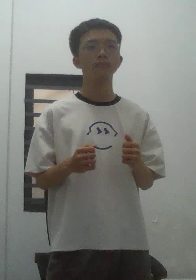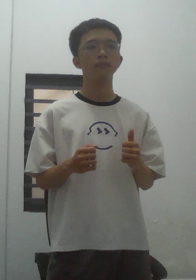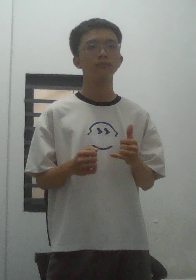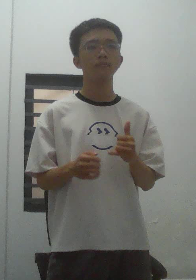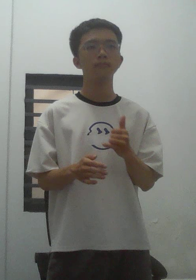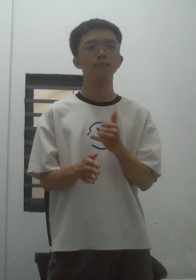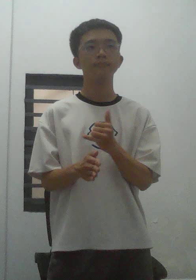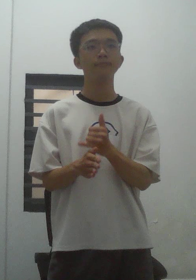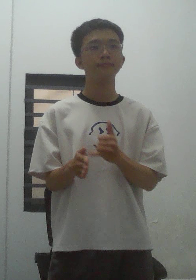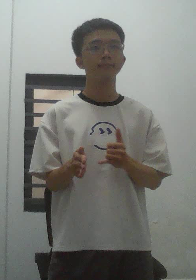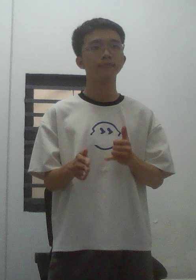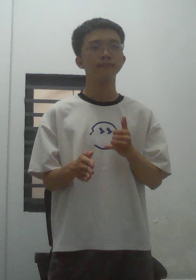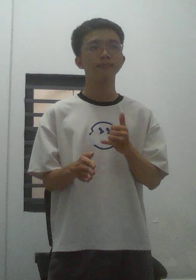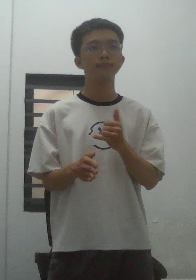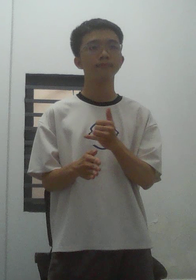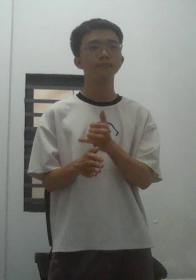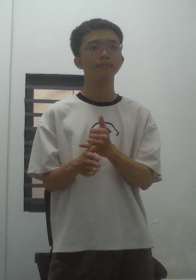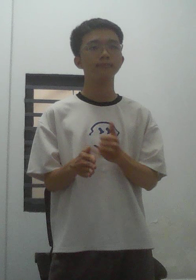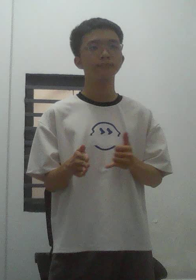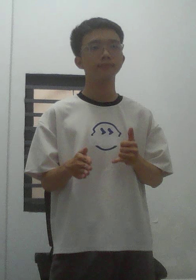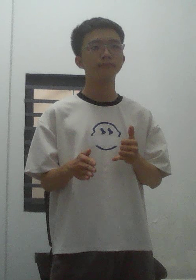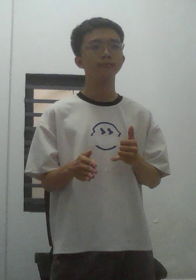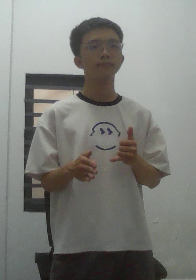cuoi thang